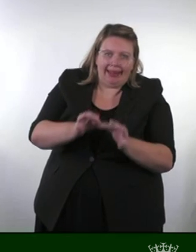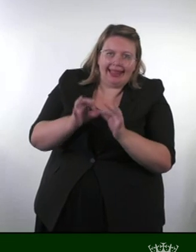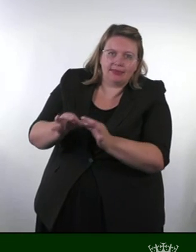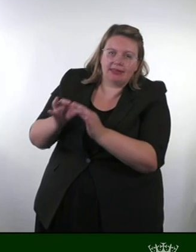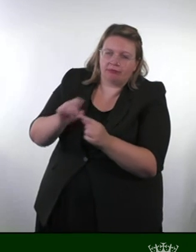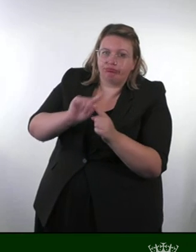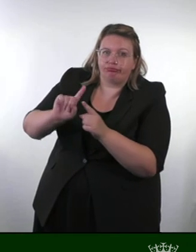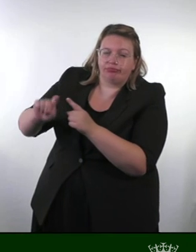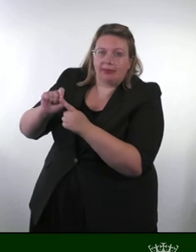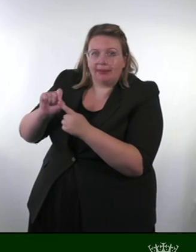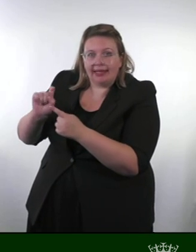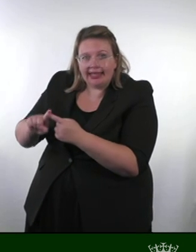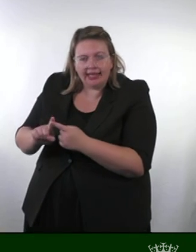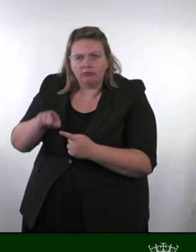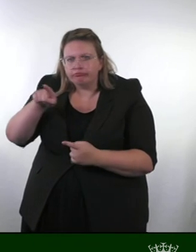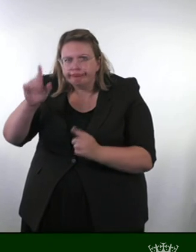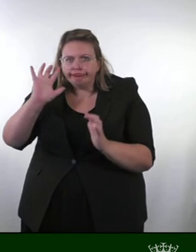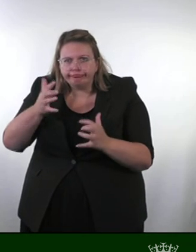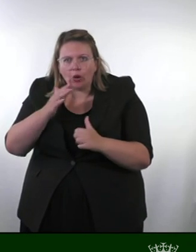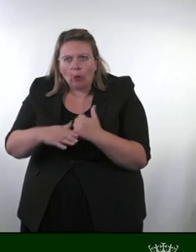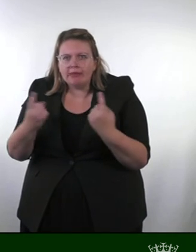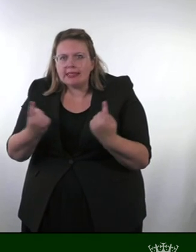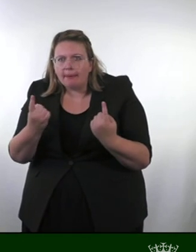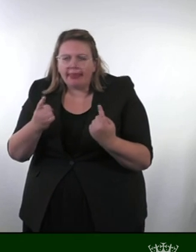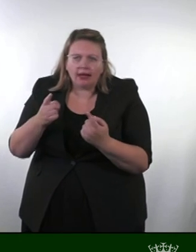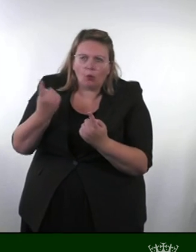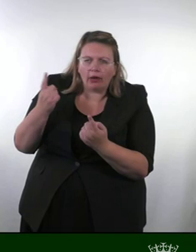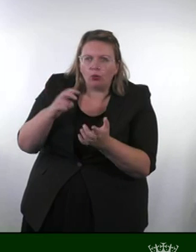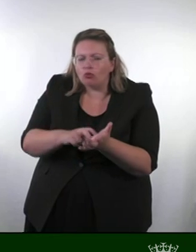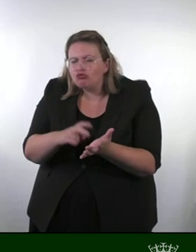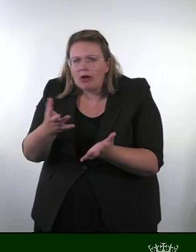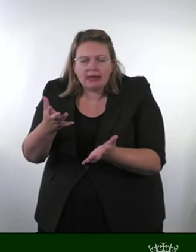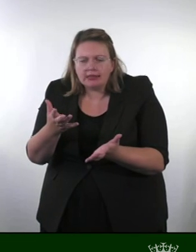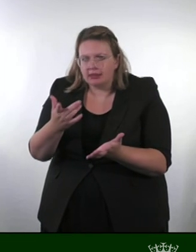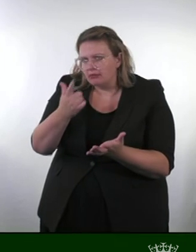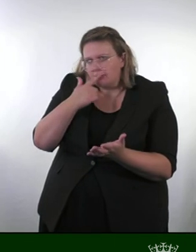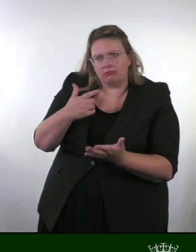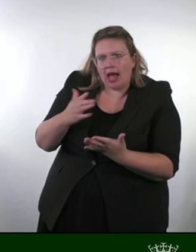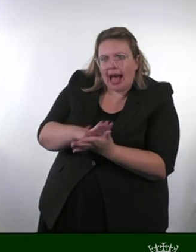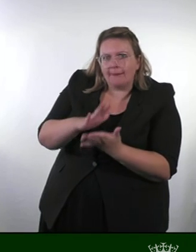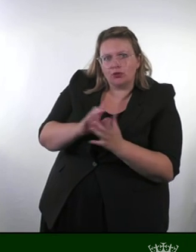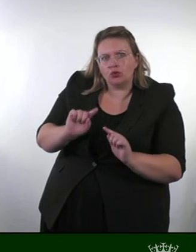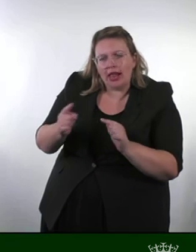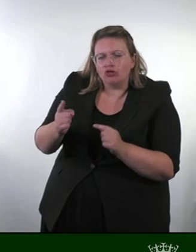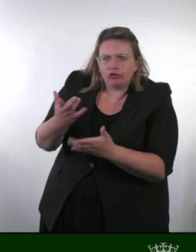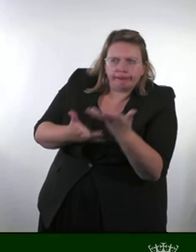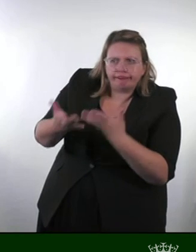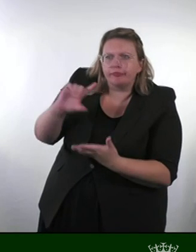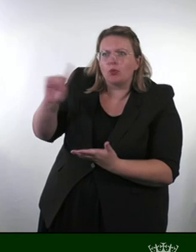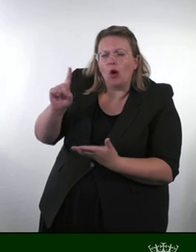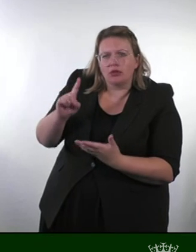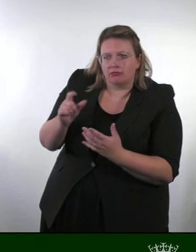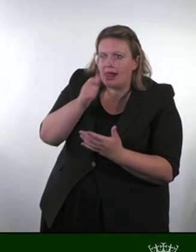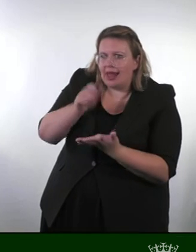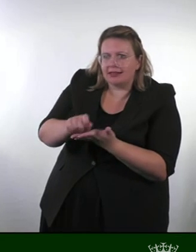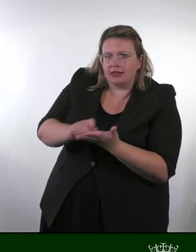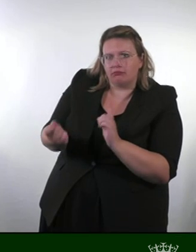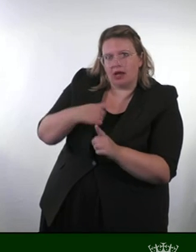If she has a particular anxiety about some particular contract, I am more than happy to address that if she will take the trouble to write to me.